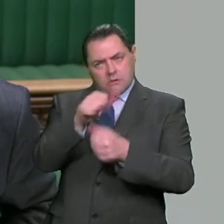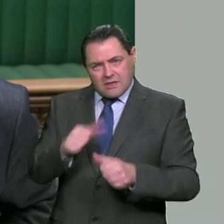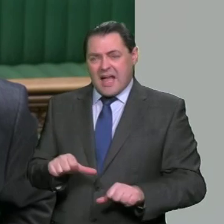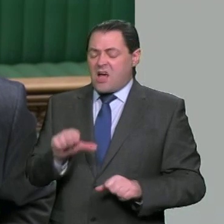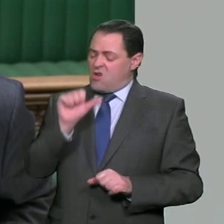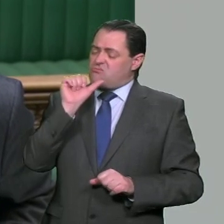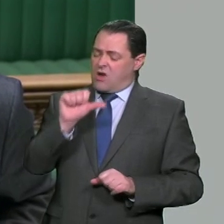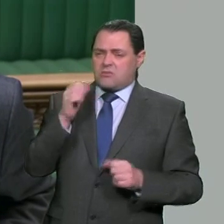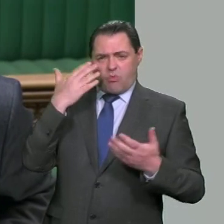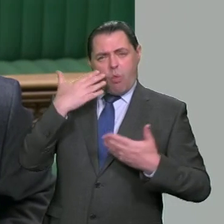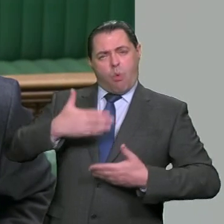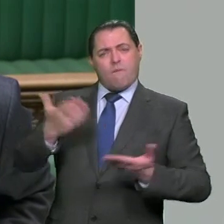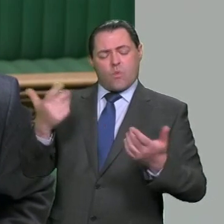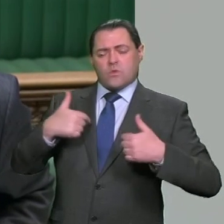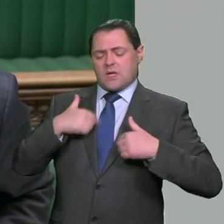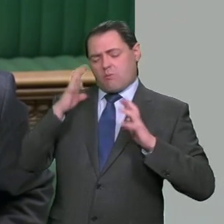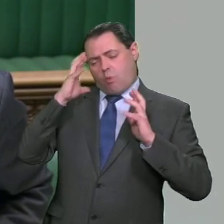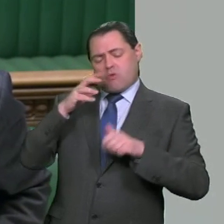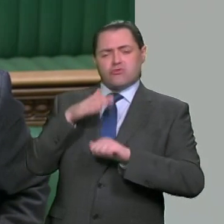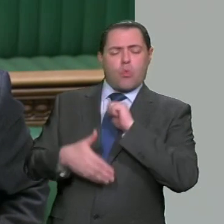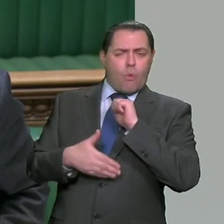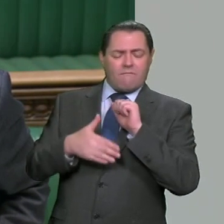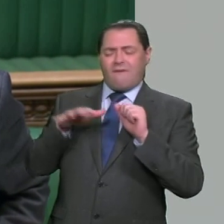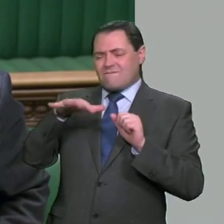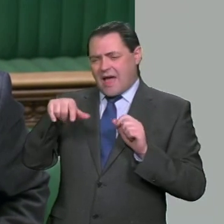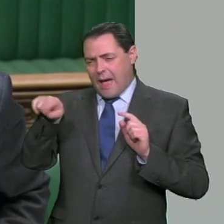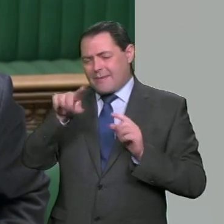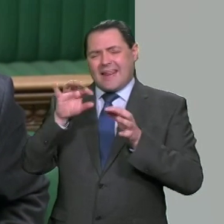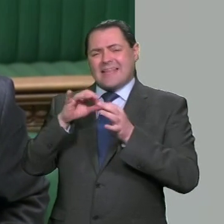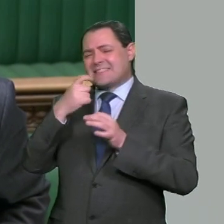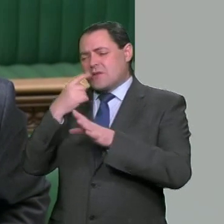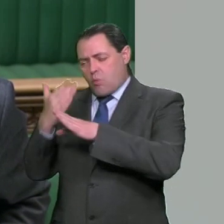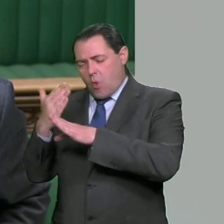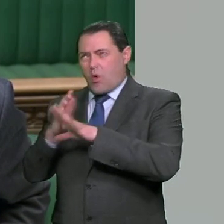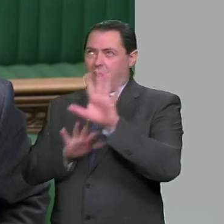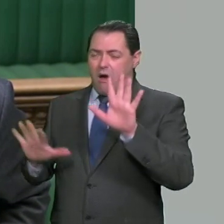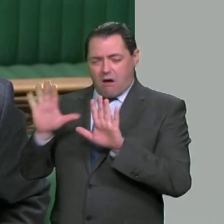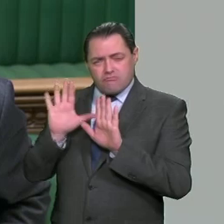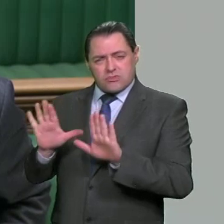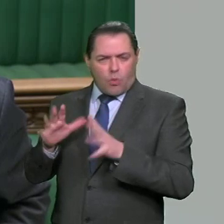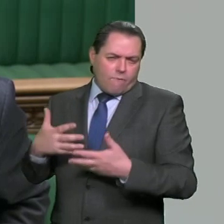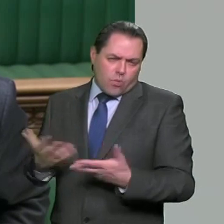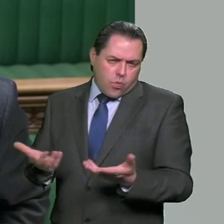Yes, of course I am concerned for the families of steelworkers up and down the country.